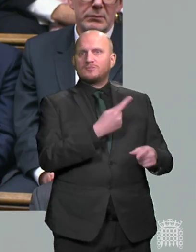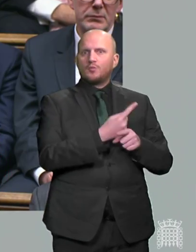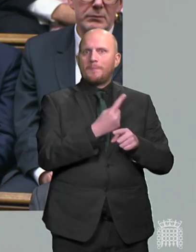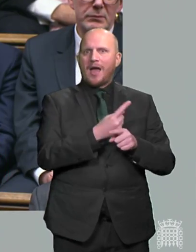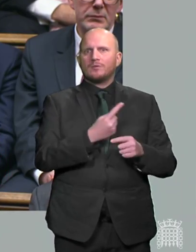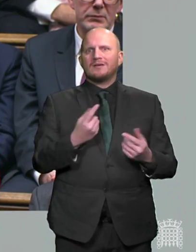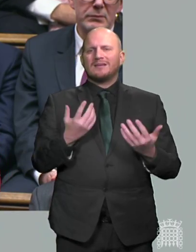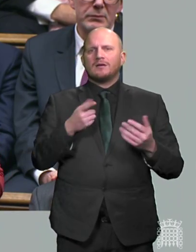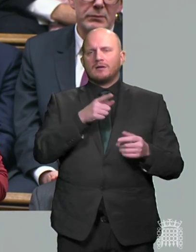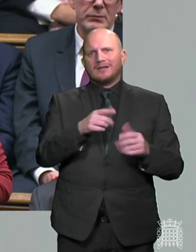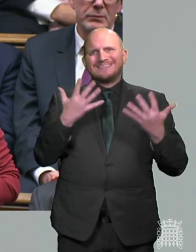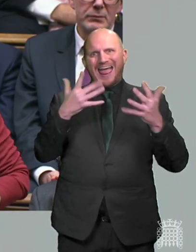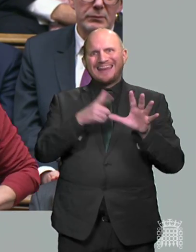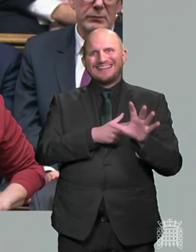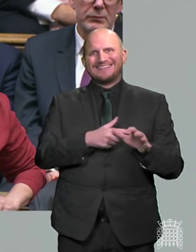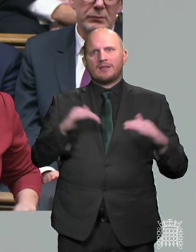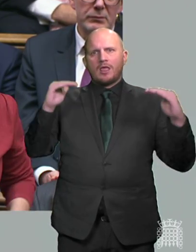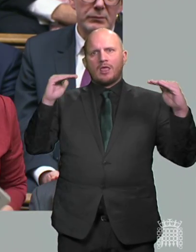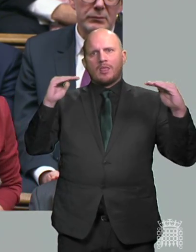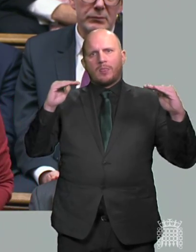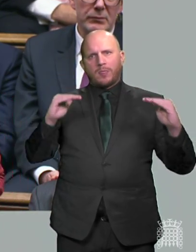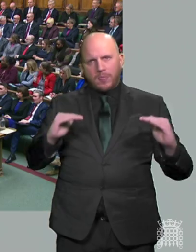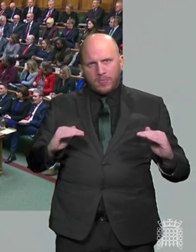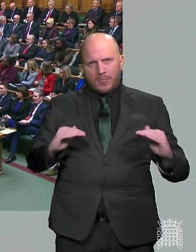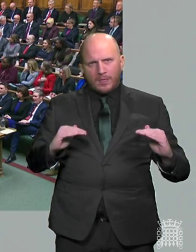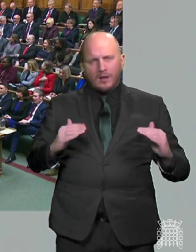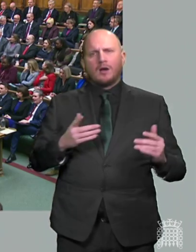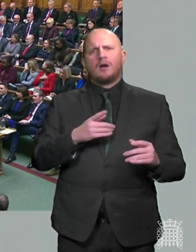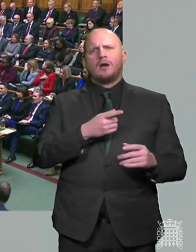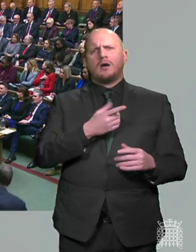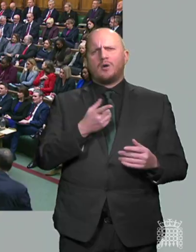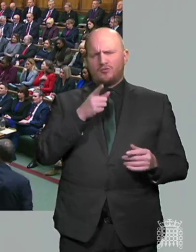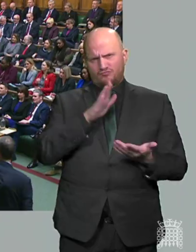So, should it not be the Prime Minister, and not that doctor, who should be apologising?